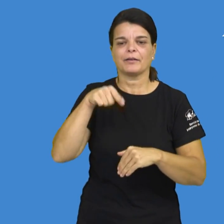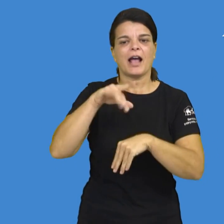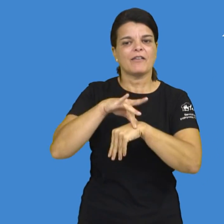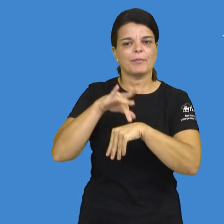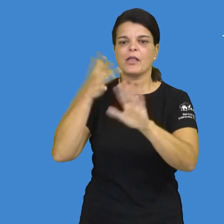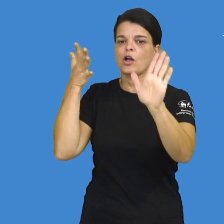enfermo